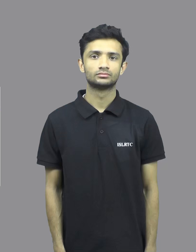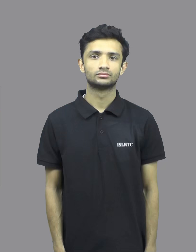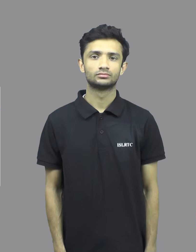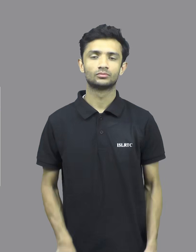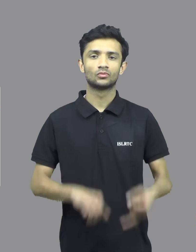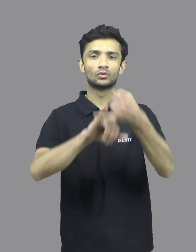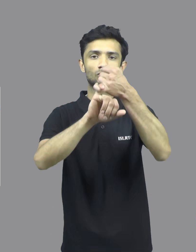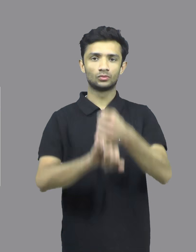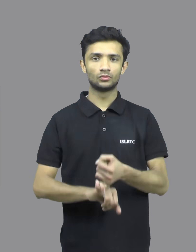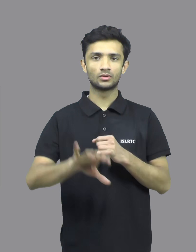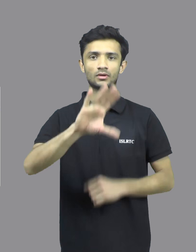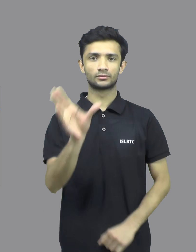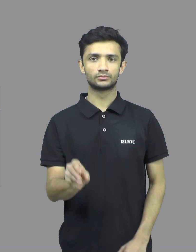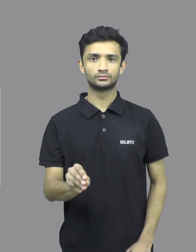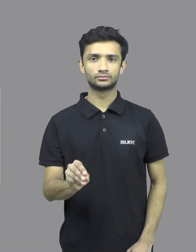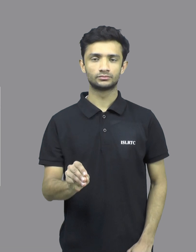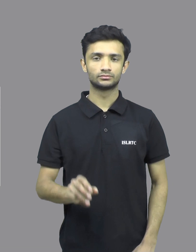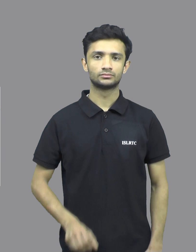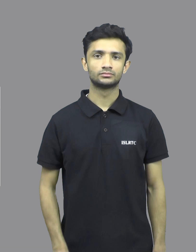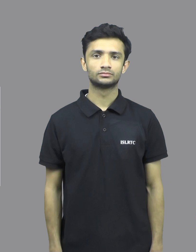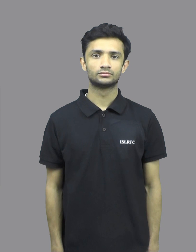South Africa